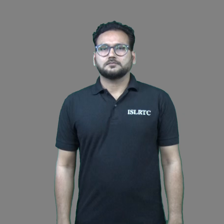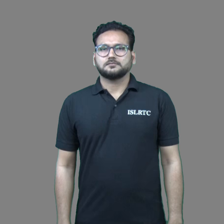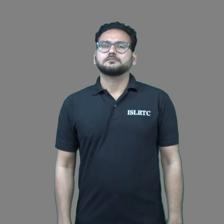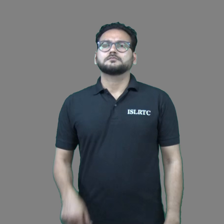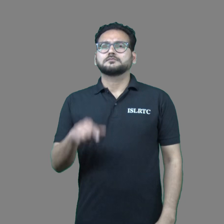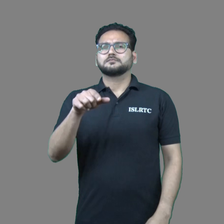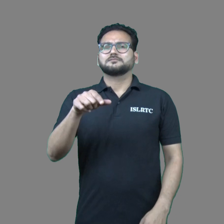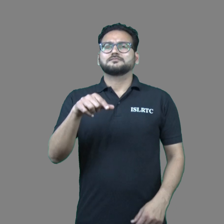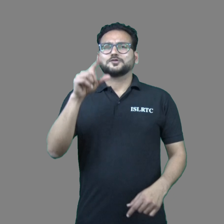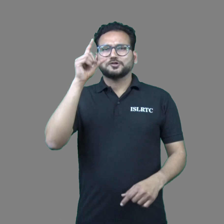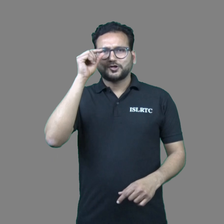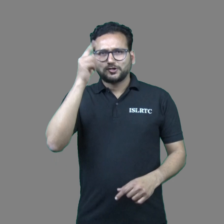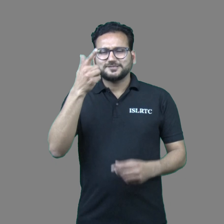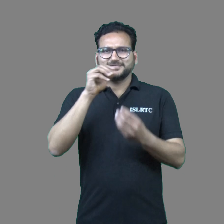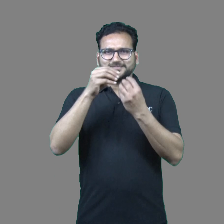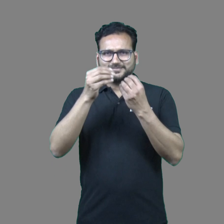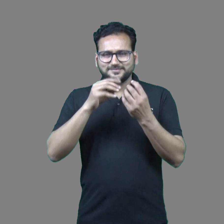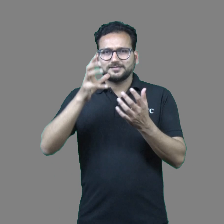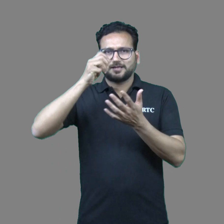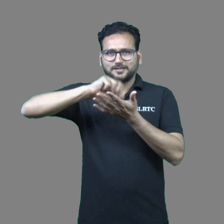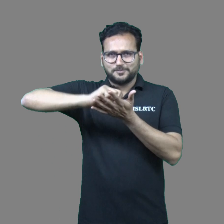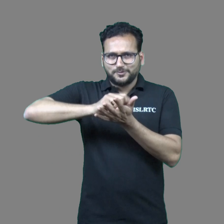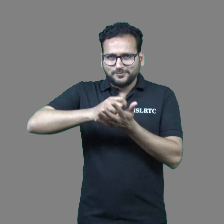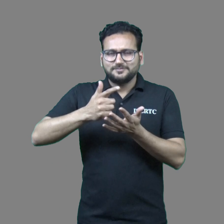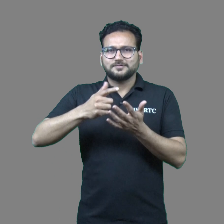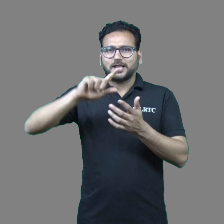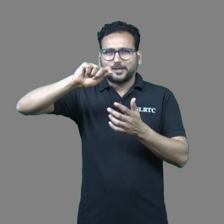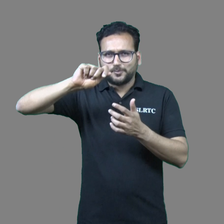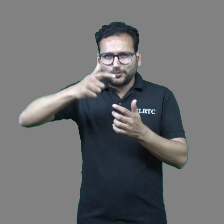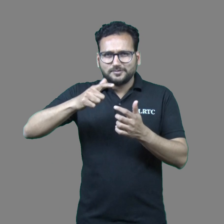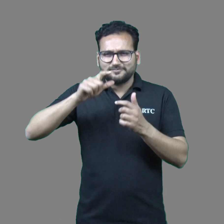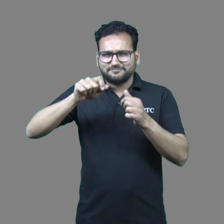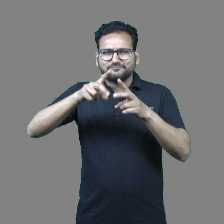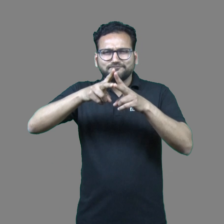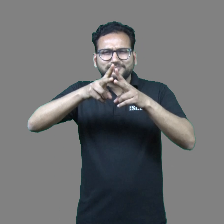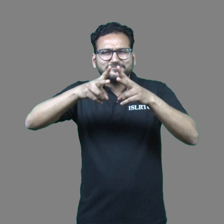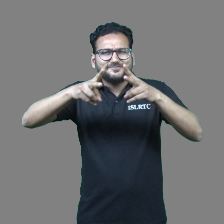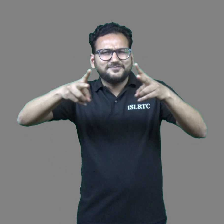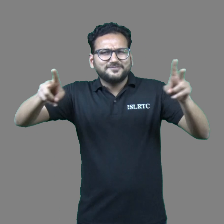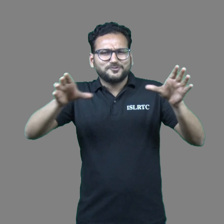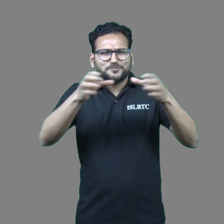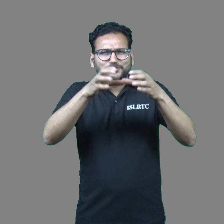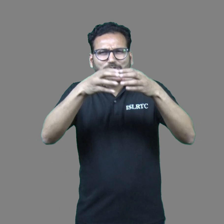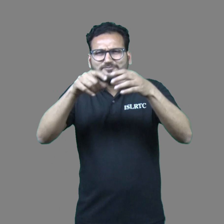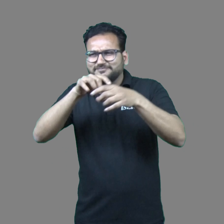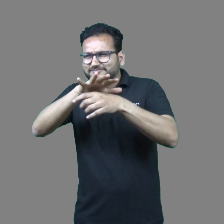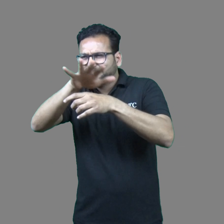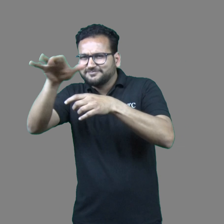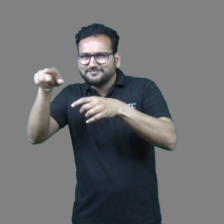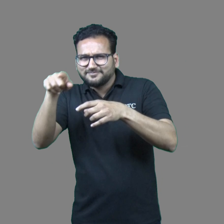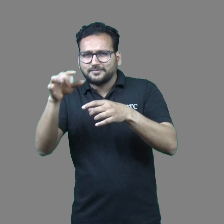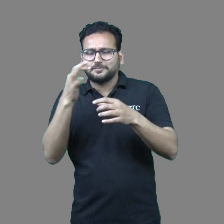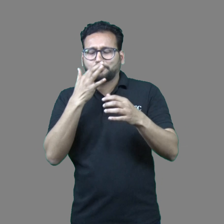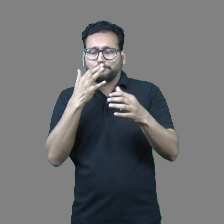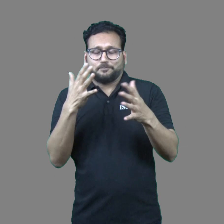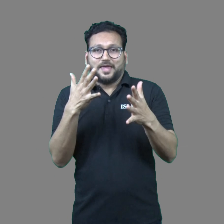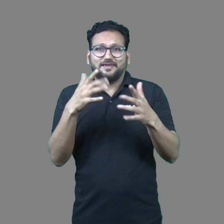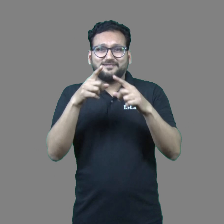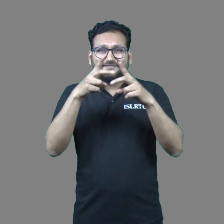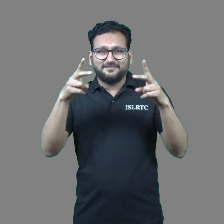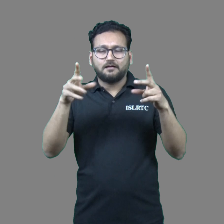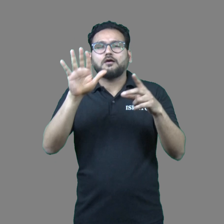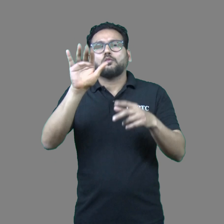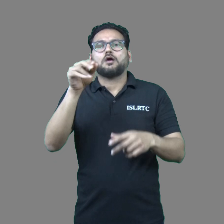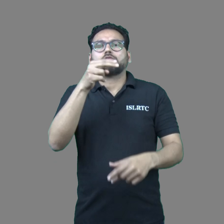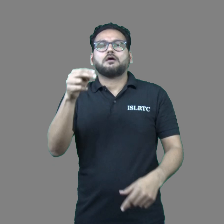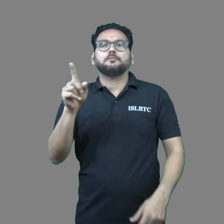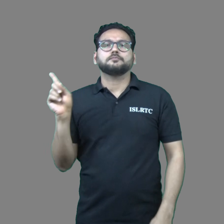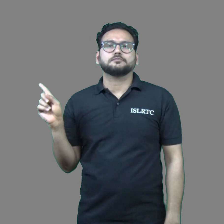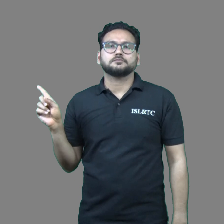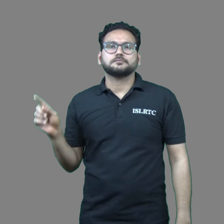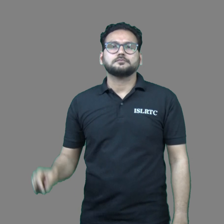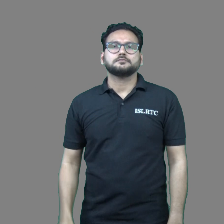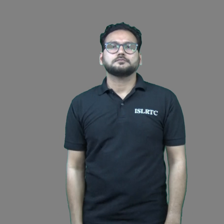Citrus Vulgaris